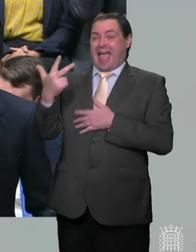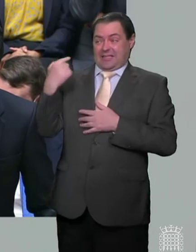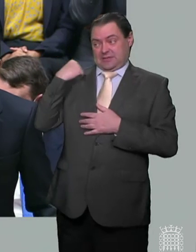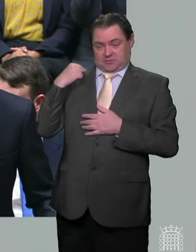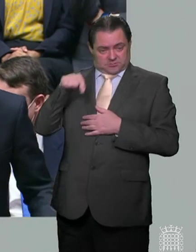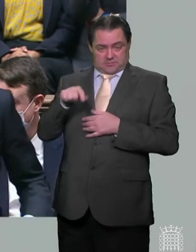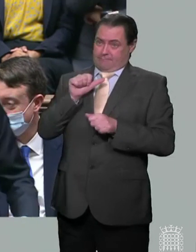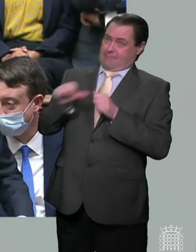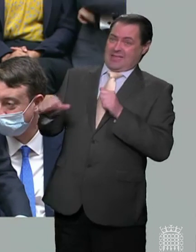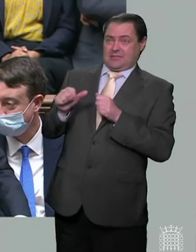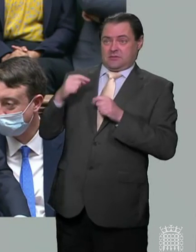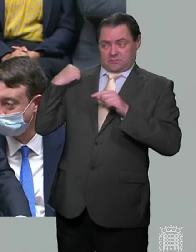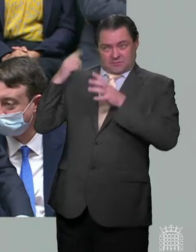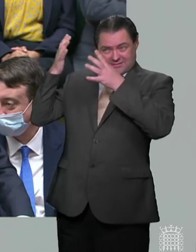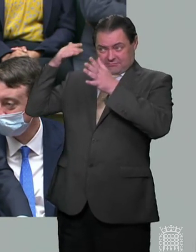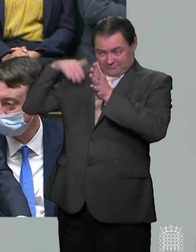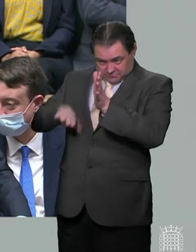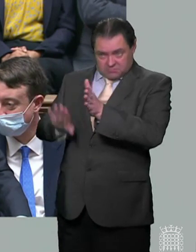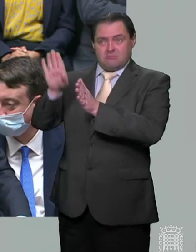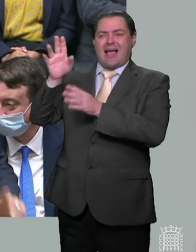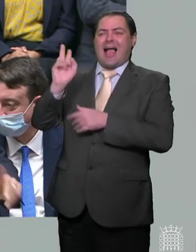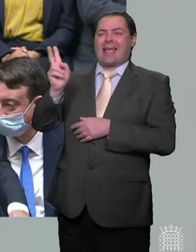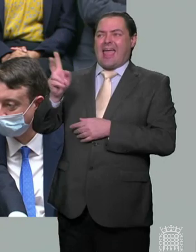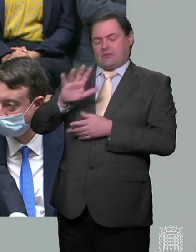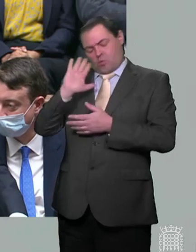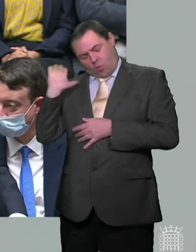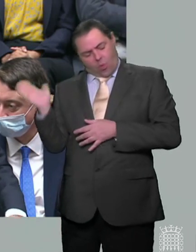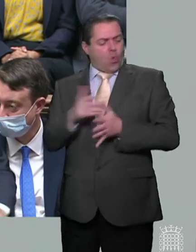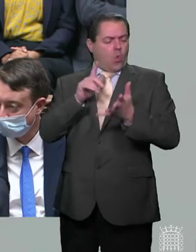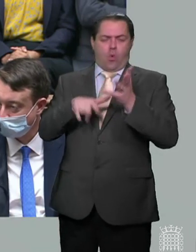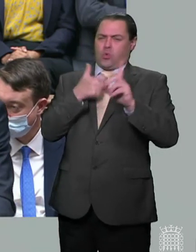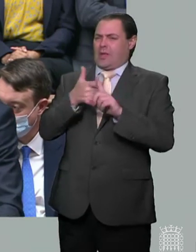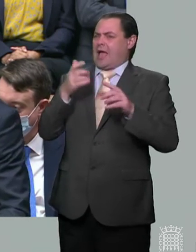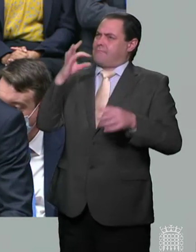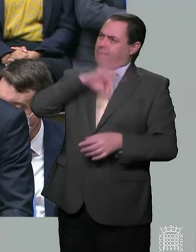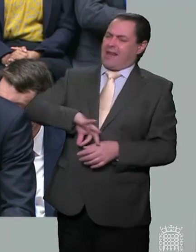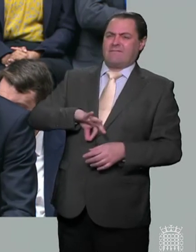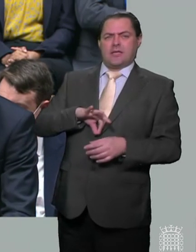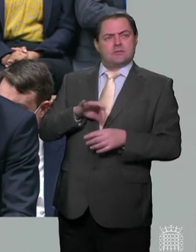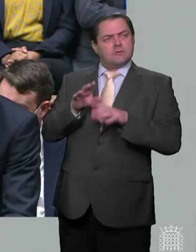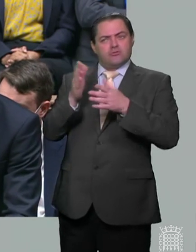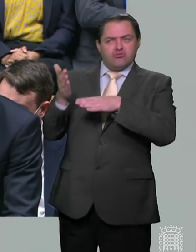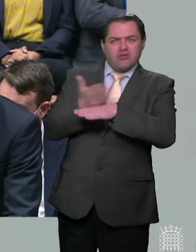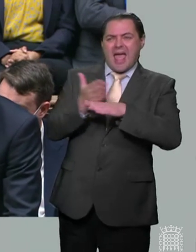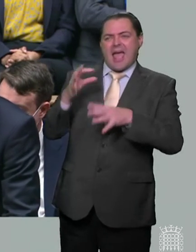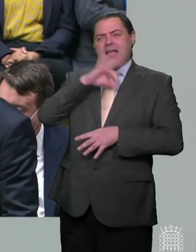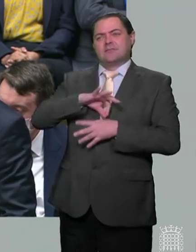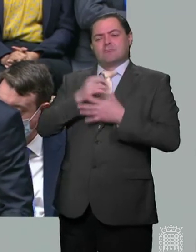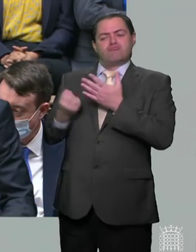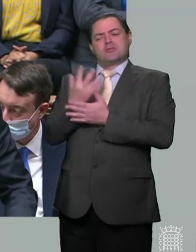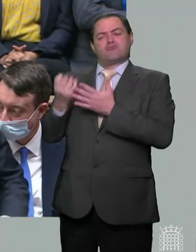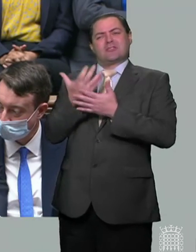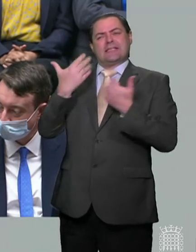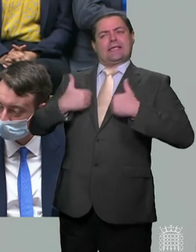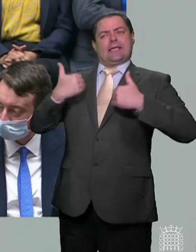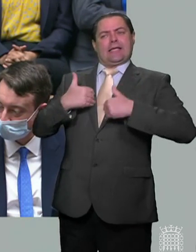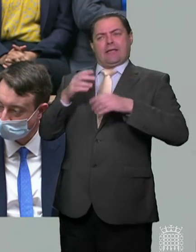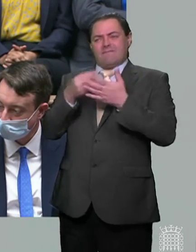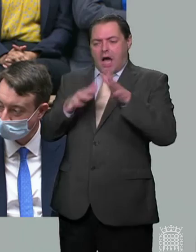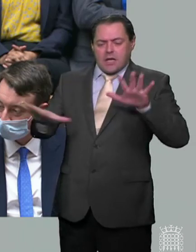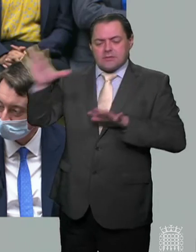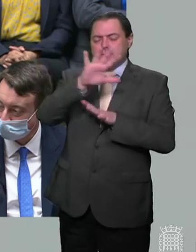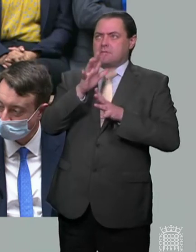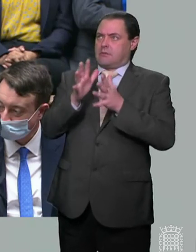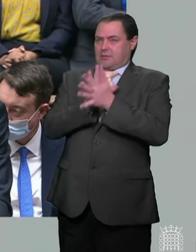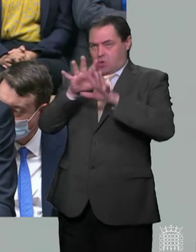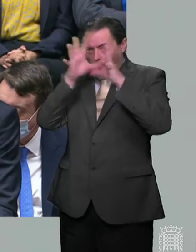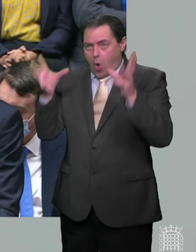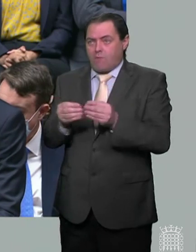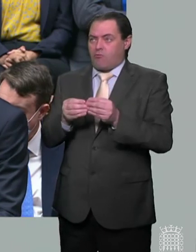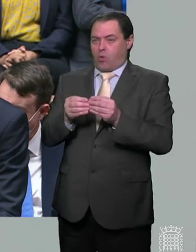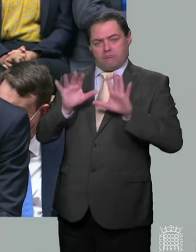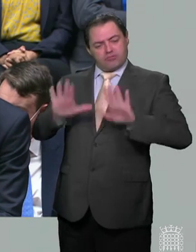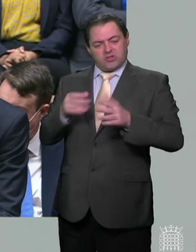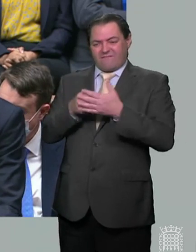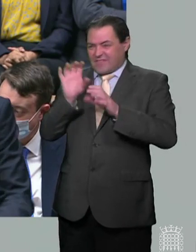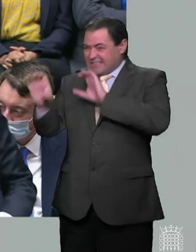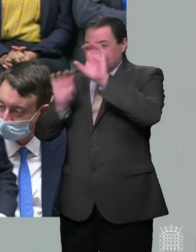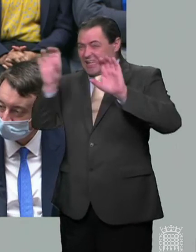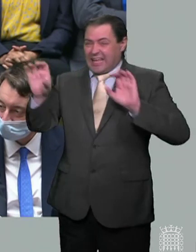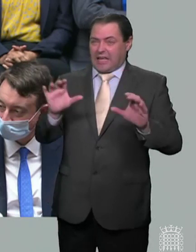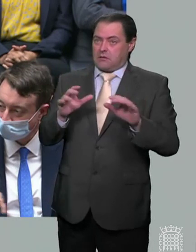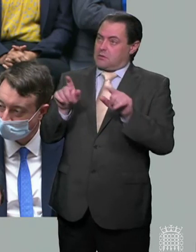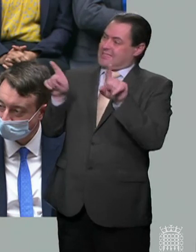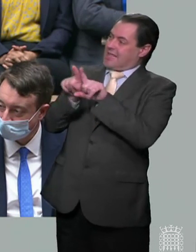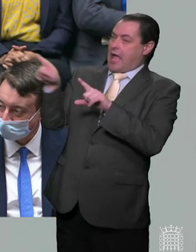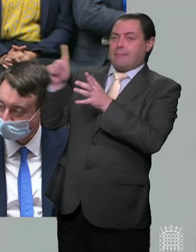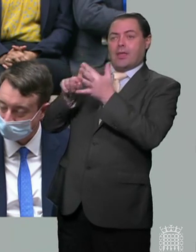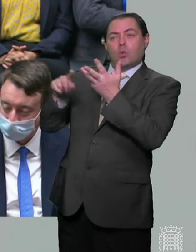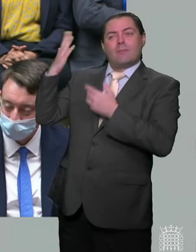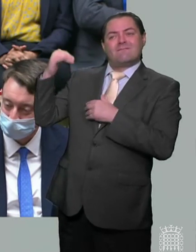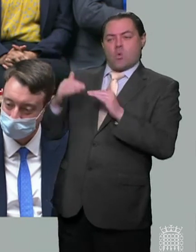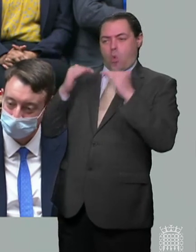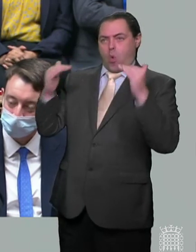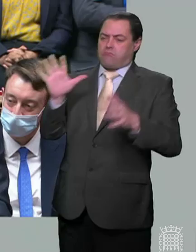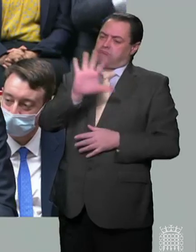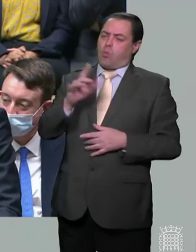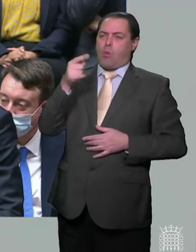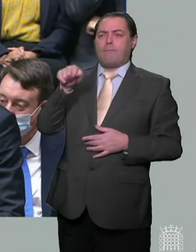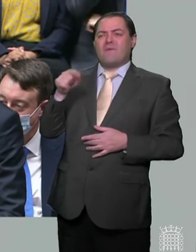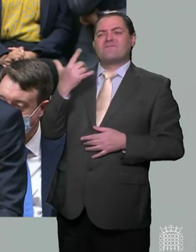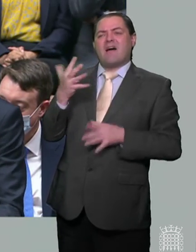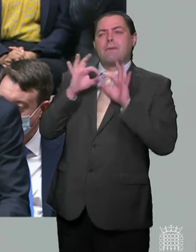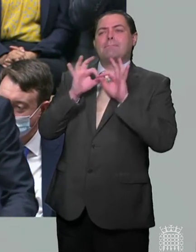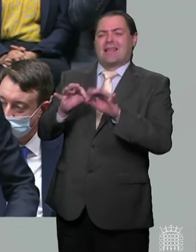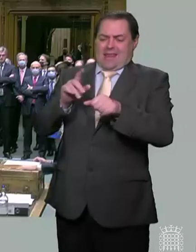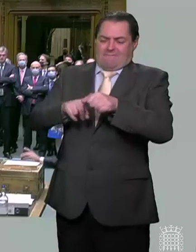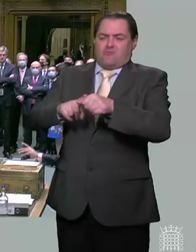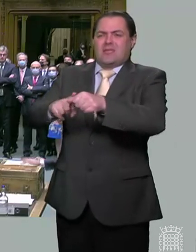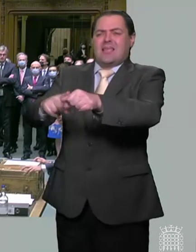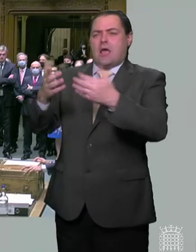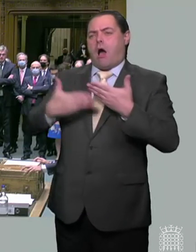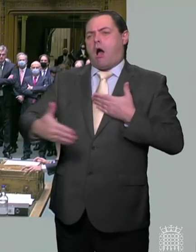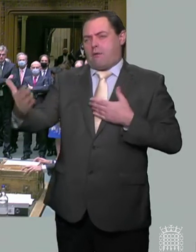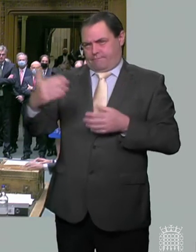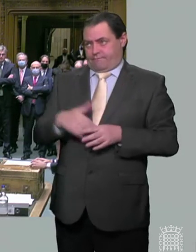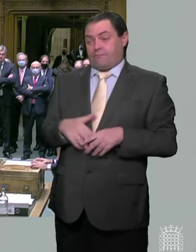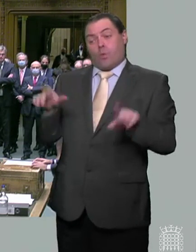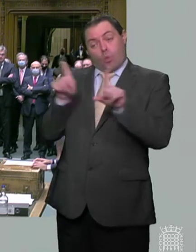The whole of the United Kingdom will benefit from the UK shared prosperity fund, and over time we will ramp up funding so that total domestic UK-wide funding will match EU receipts, averaging around £1.5 billion a year.